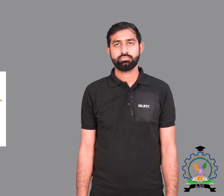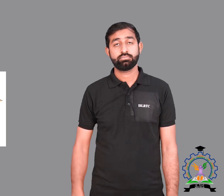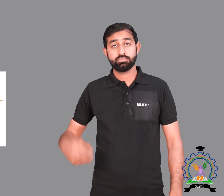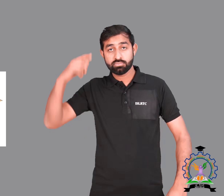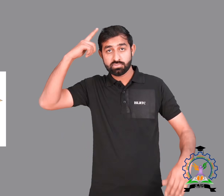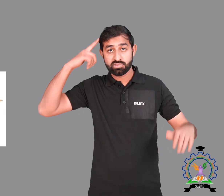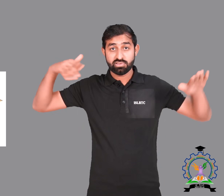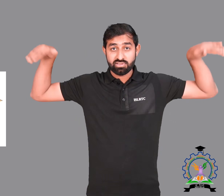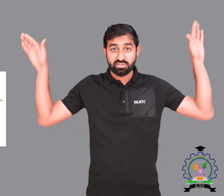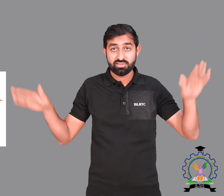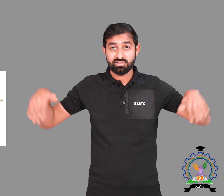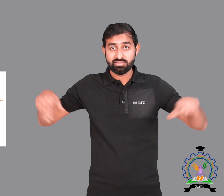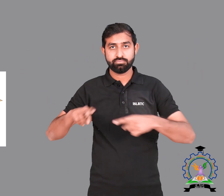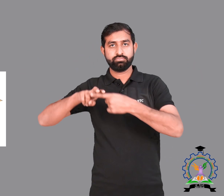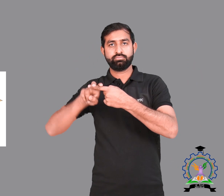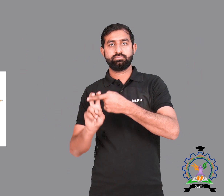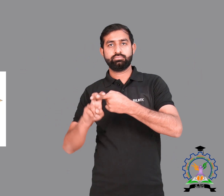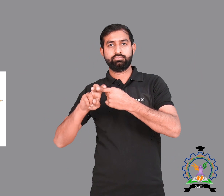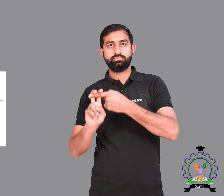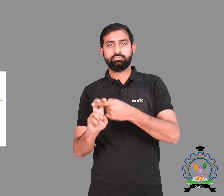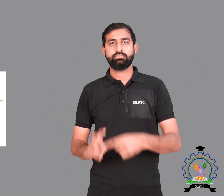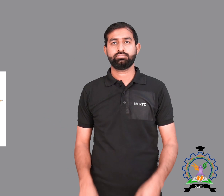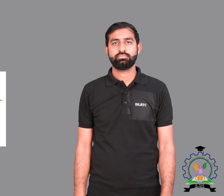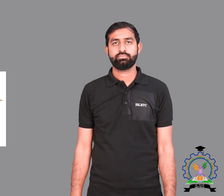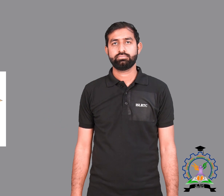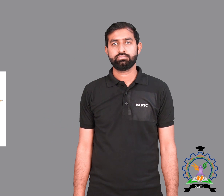Bat